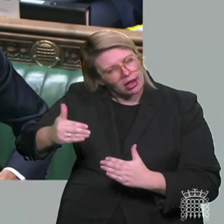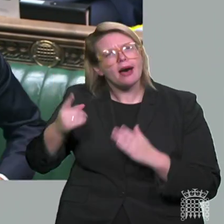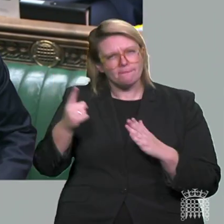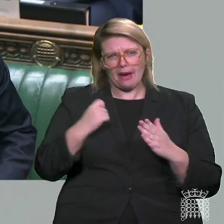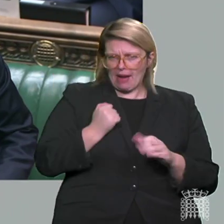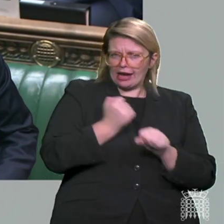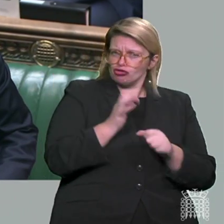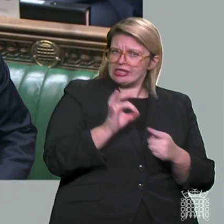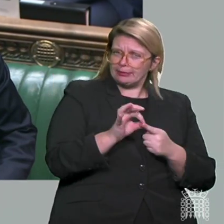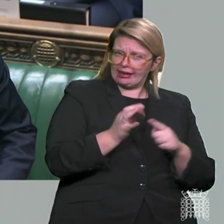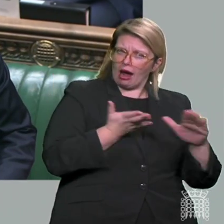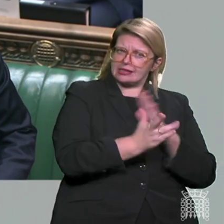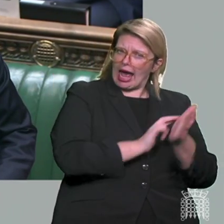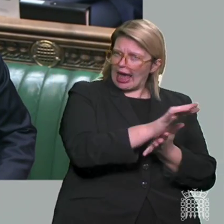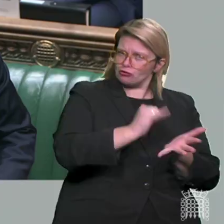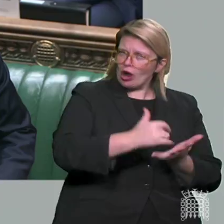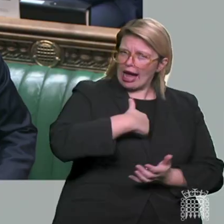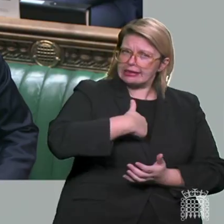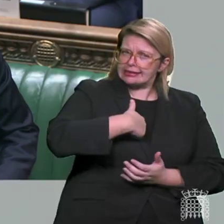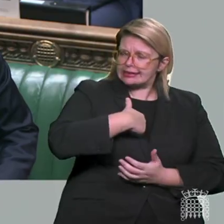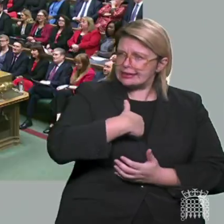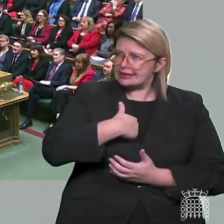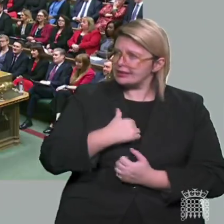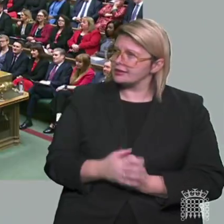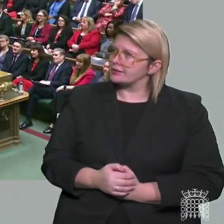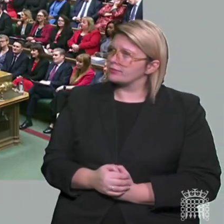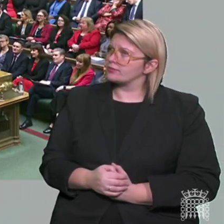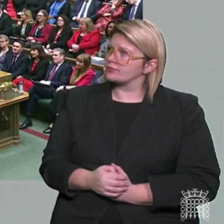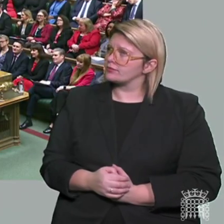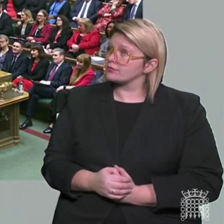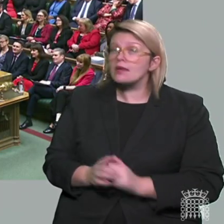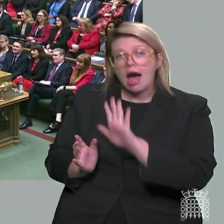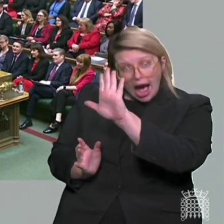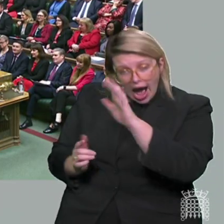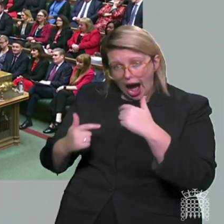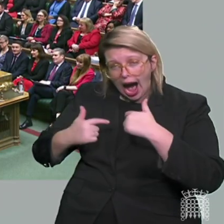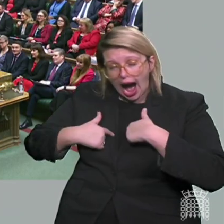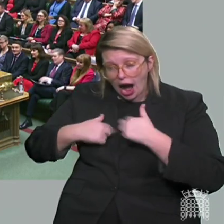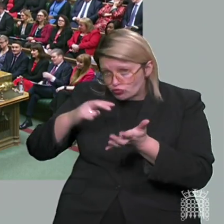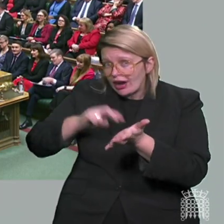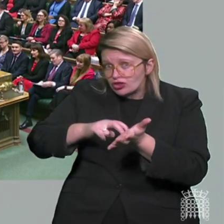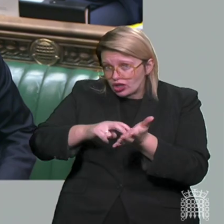I am registered with an NHS GP.